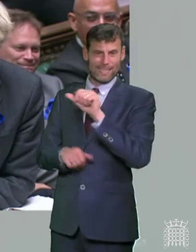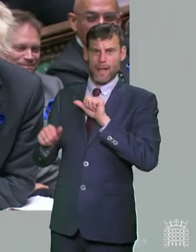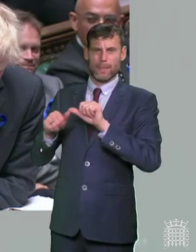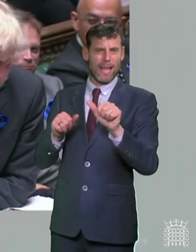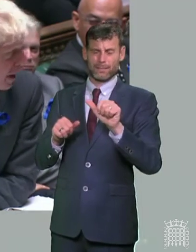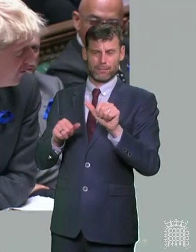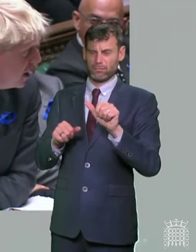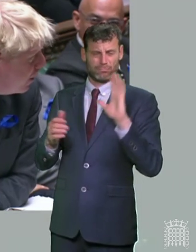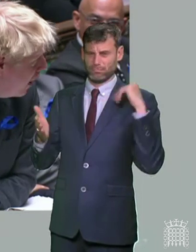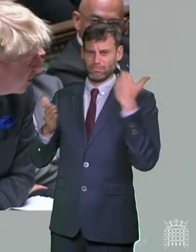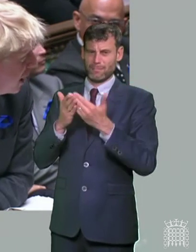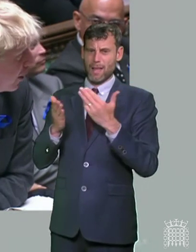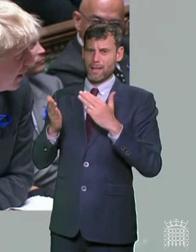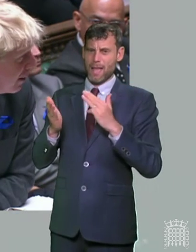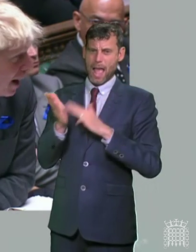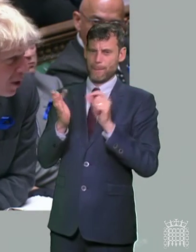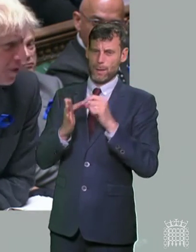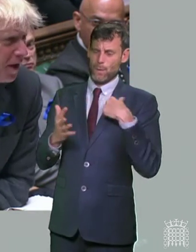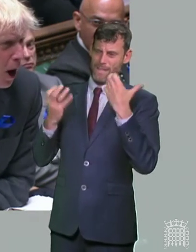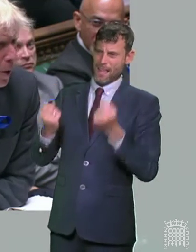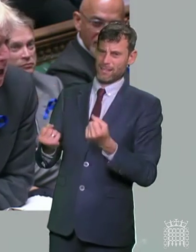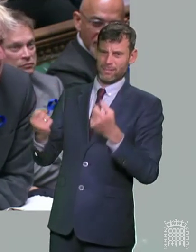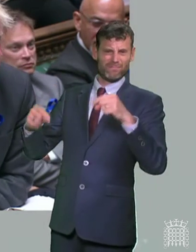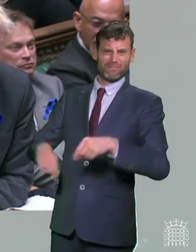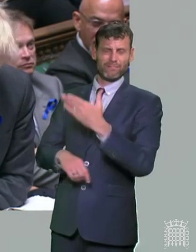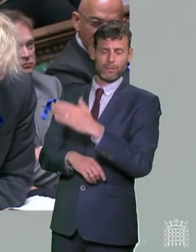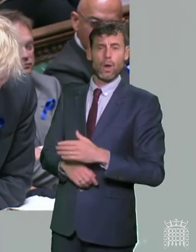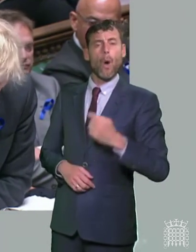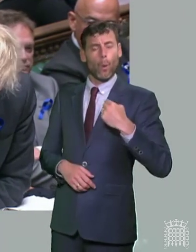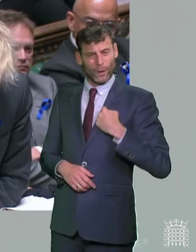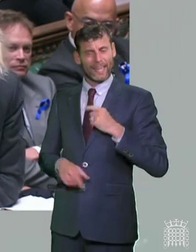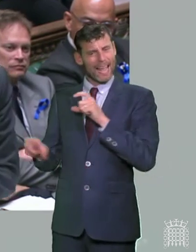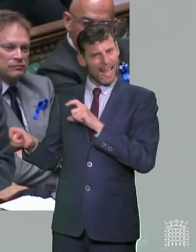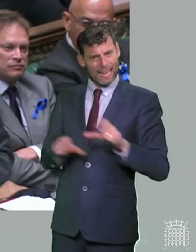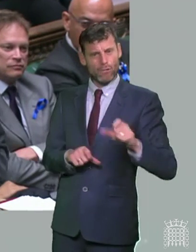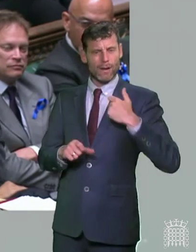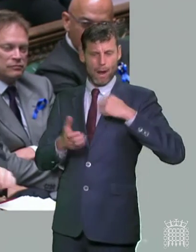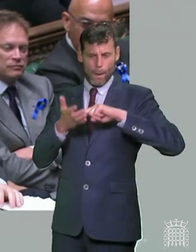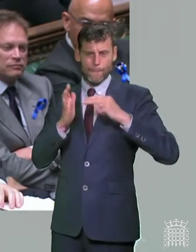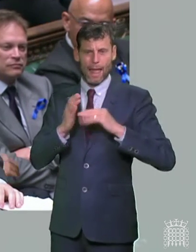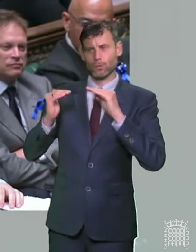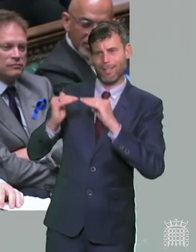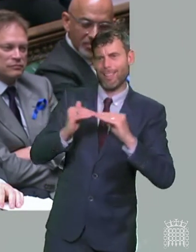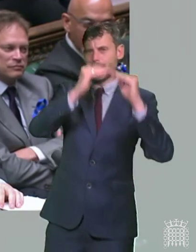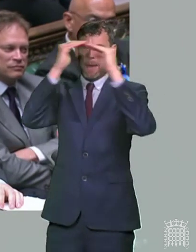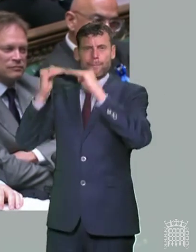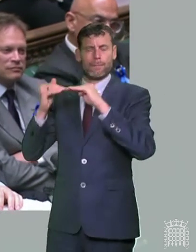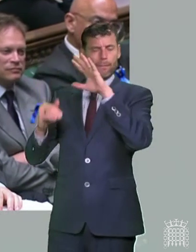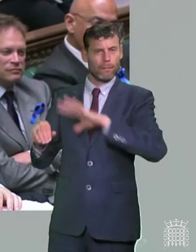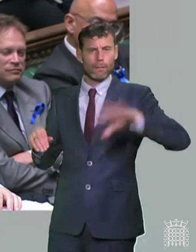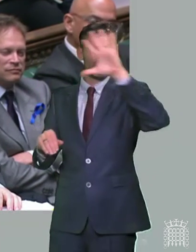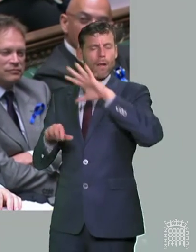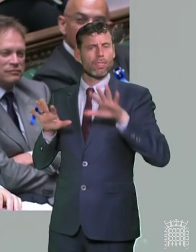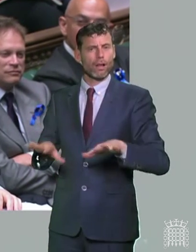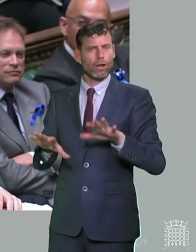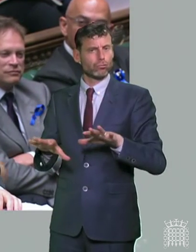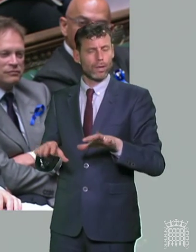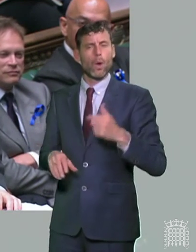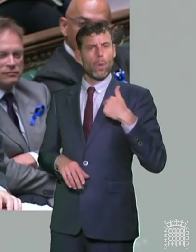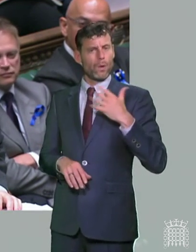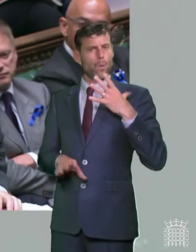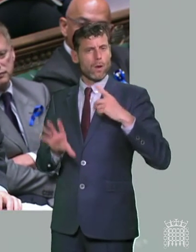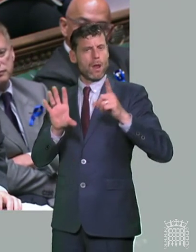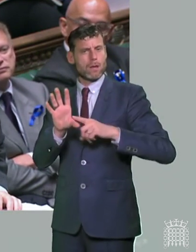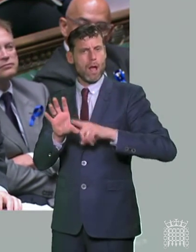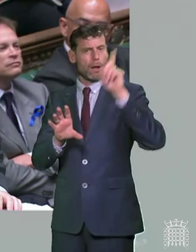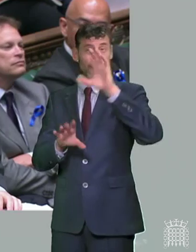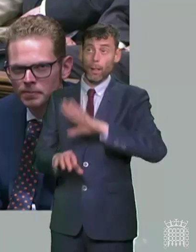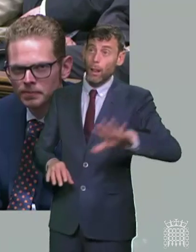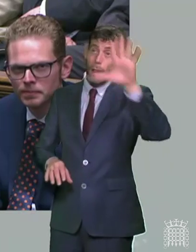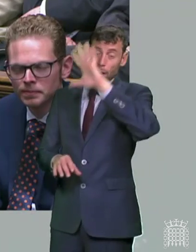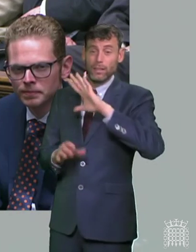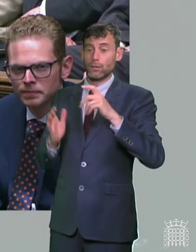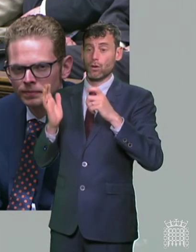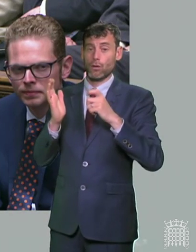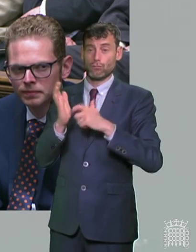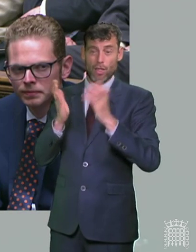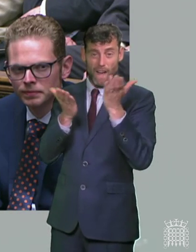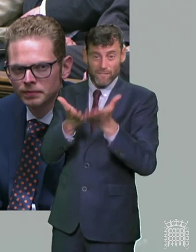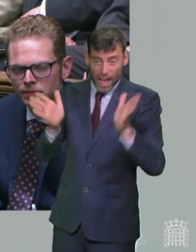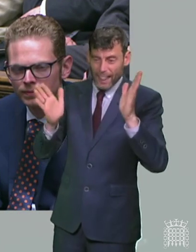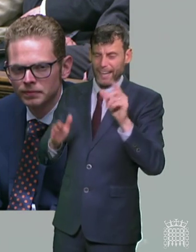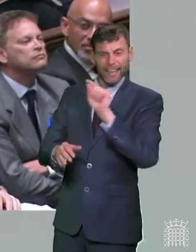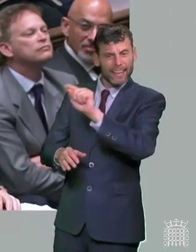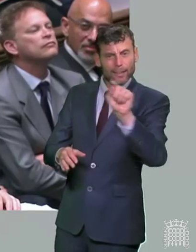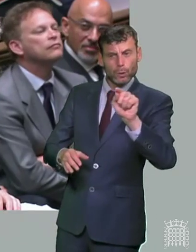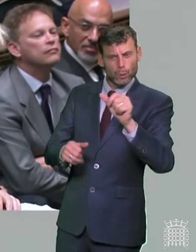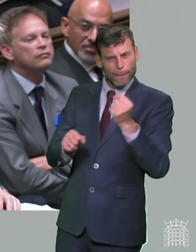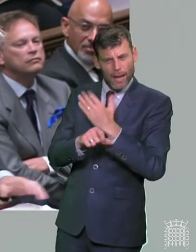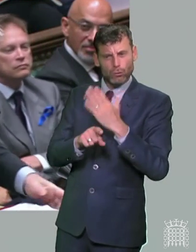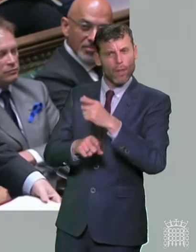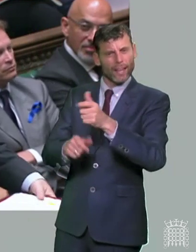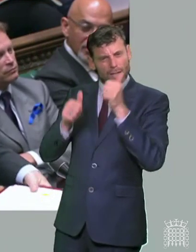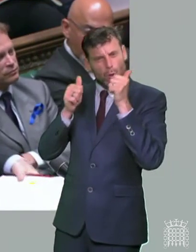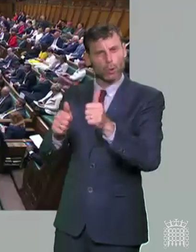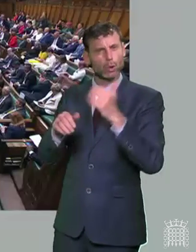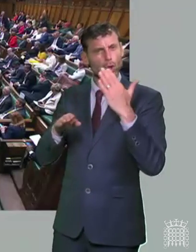I thank him very much and we are going to continue our agenda of levelling up across the whole country, through all the difficulties this country has faced, which will get young people across the country, including in Rother Valley, into good jobs for generations to come.